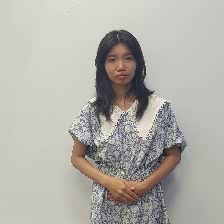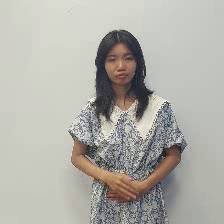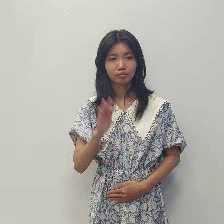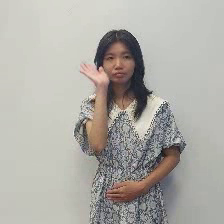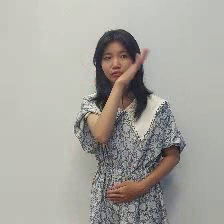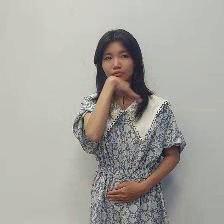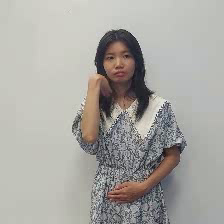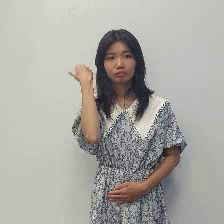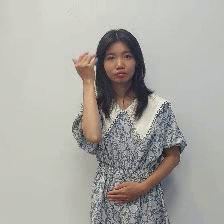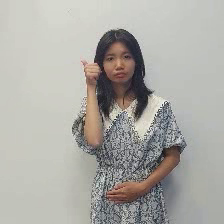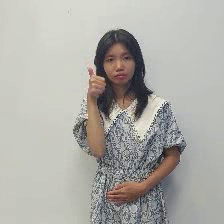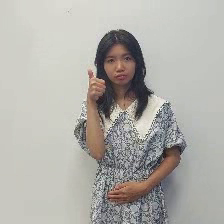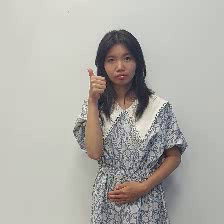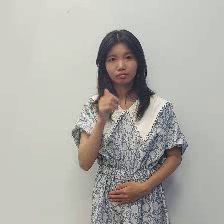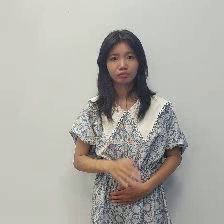Đẹp